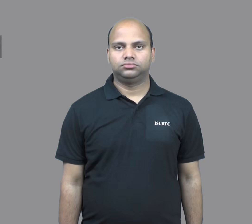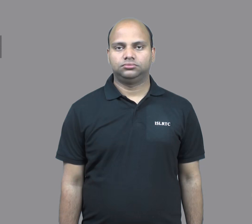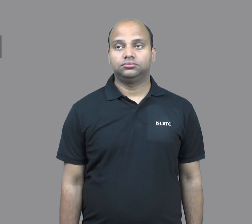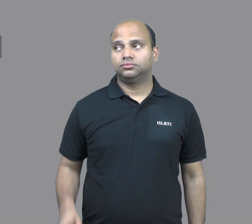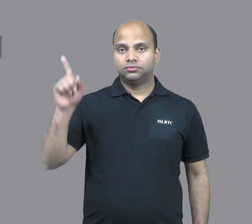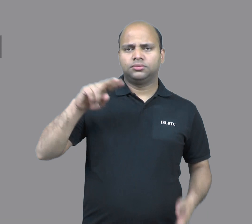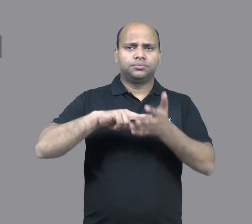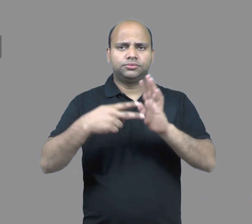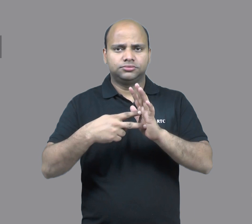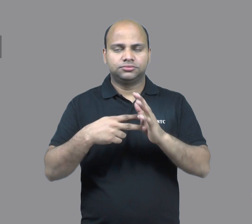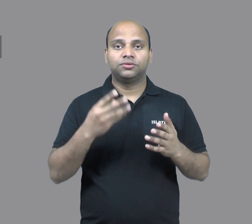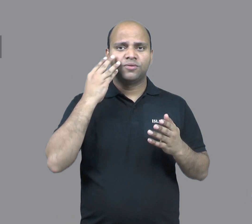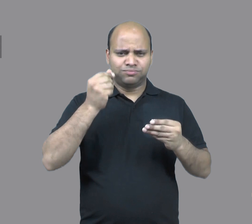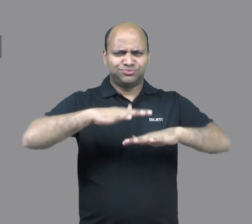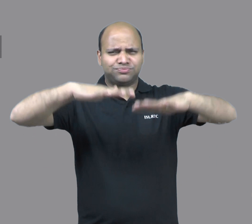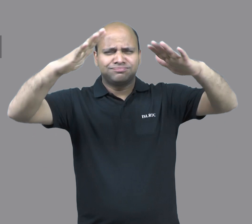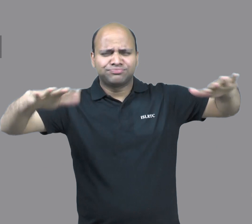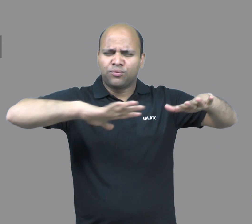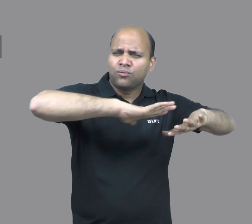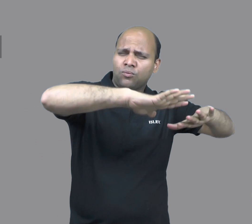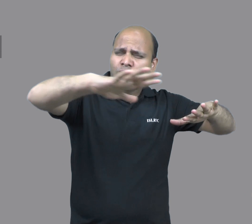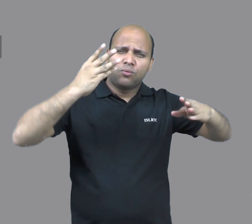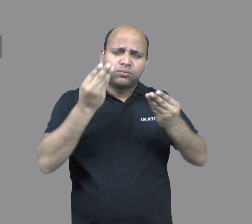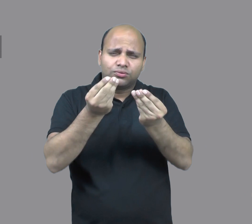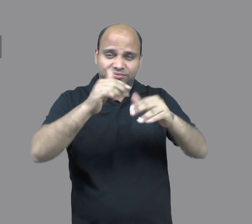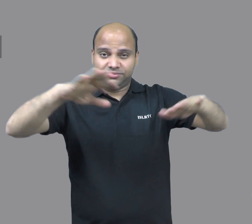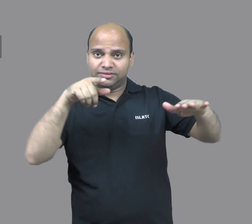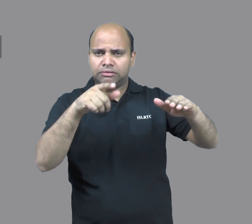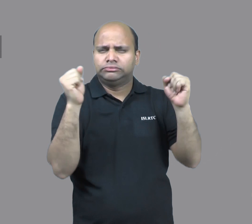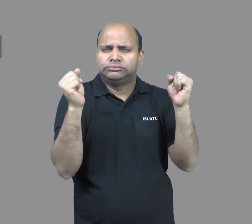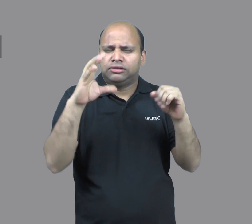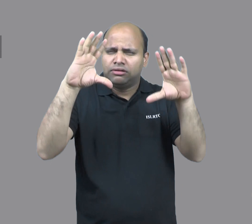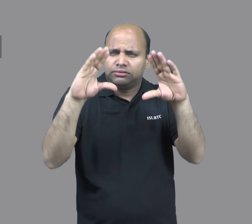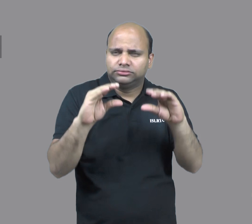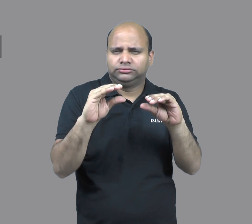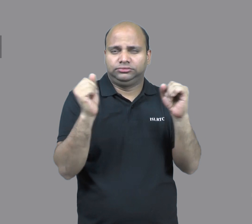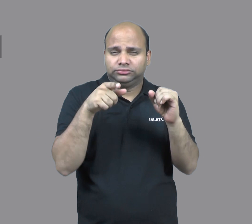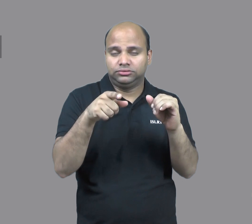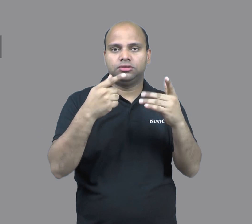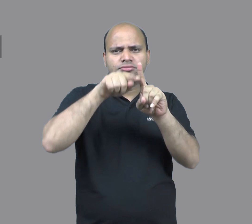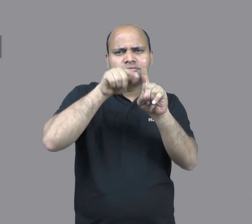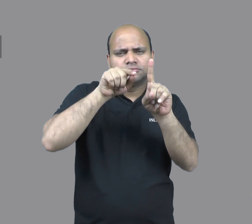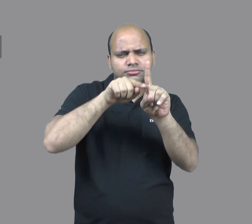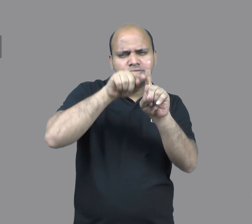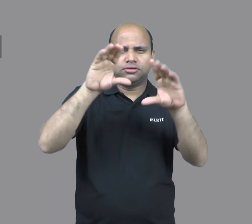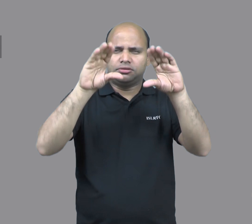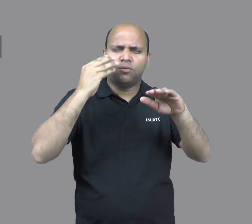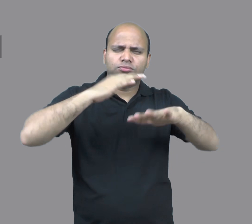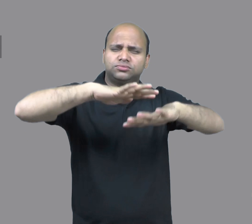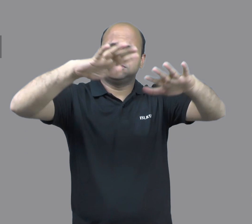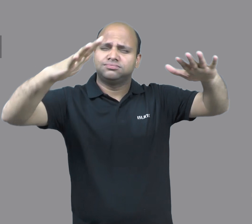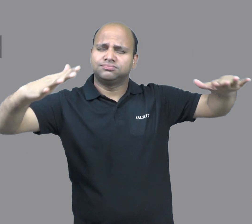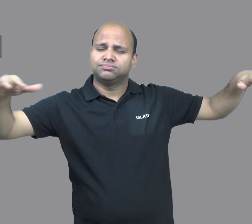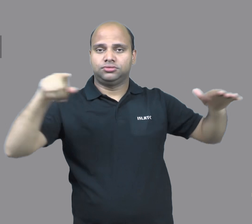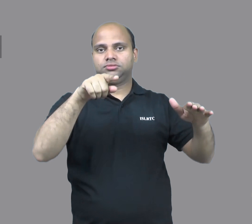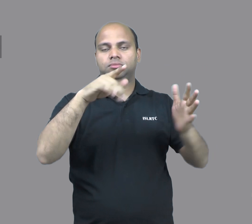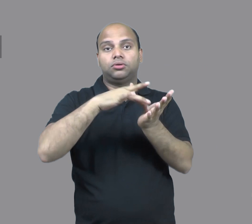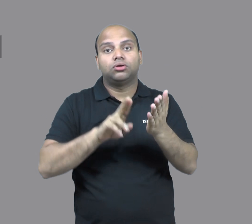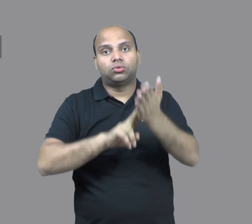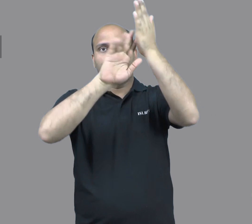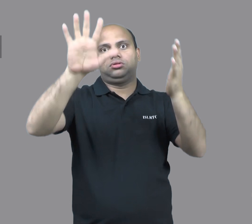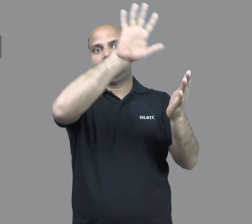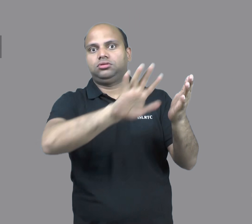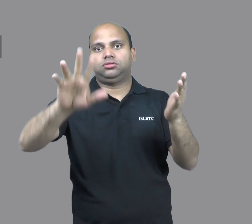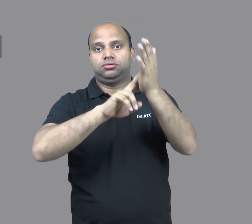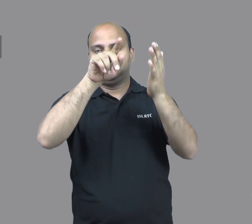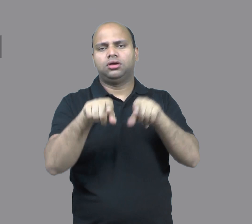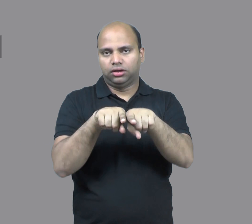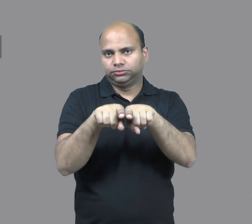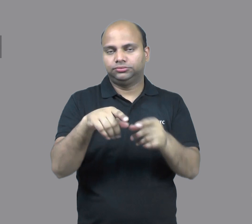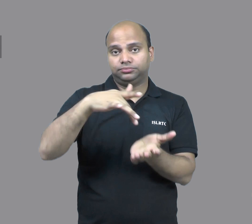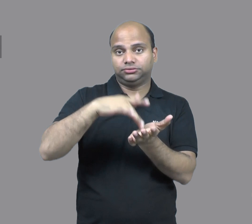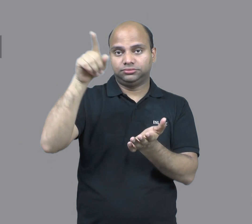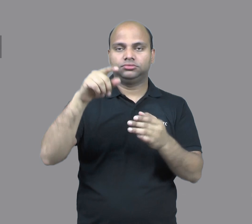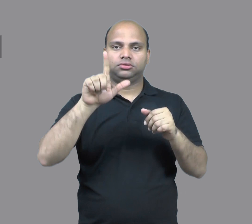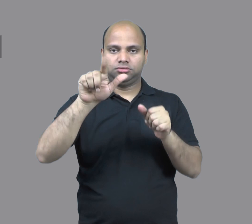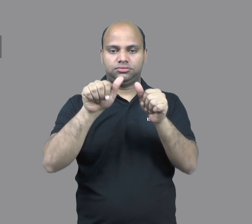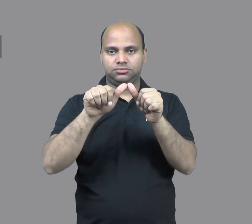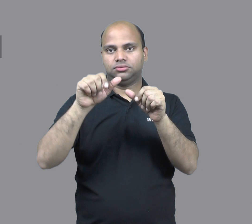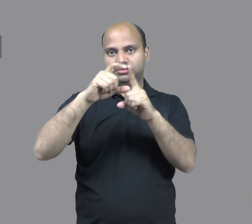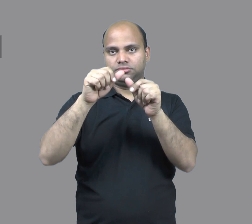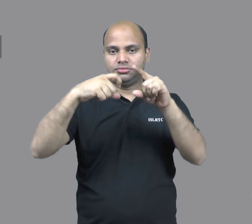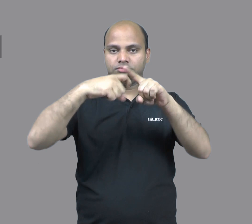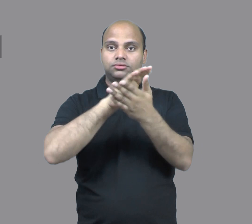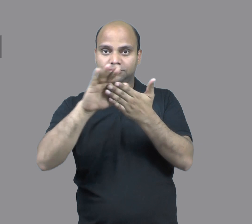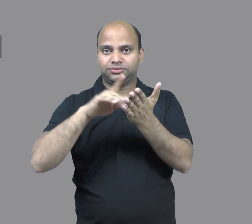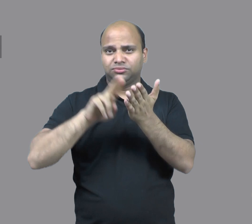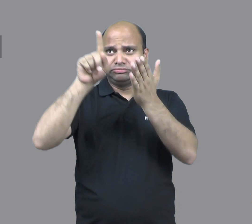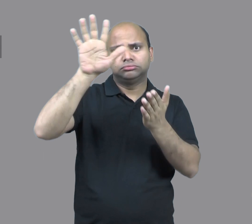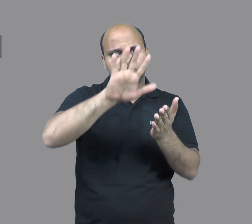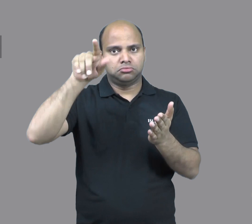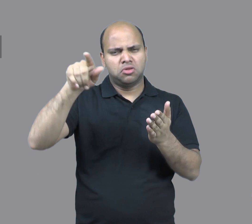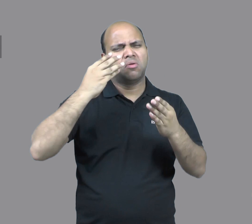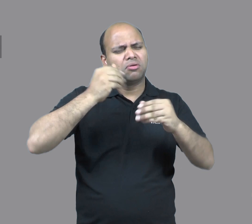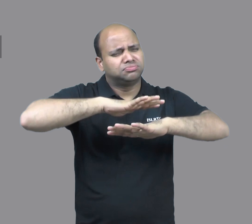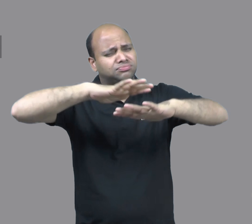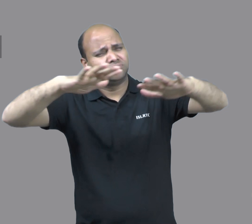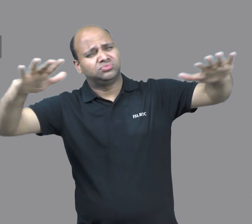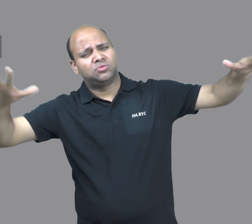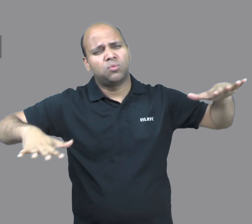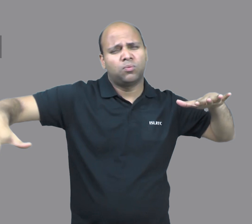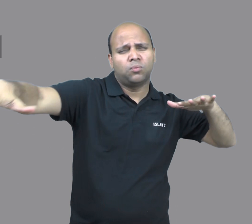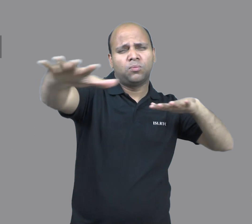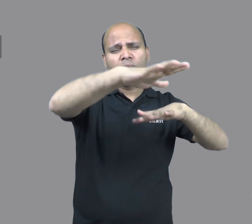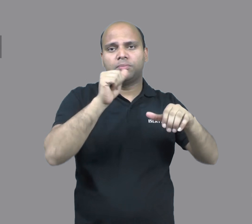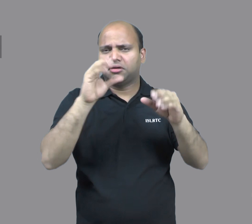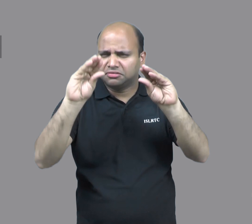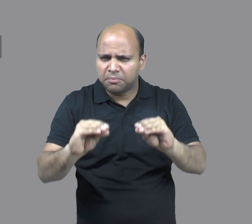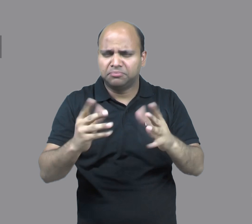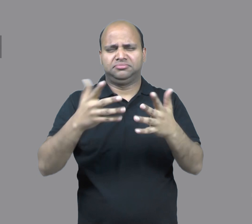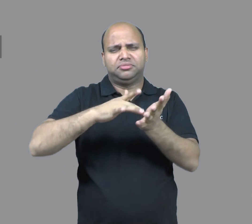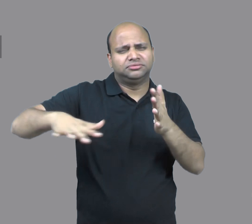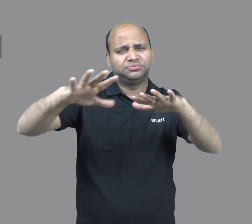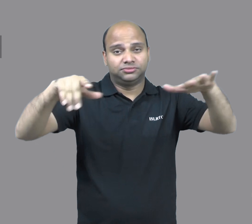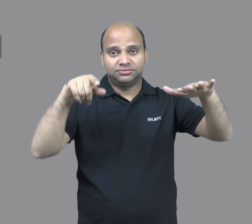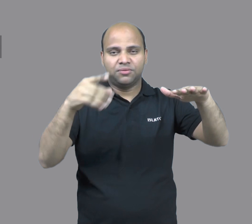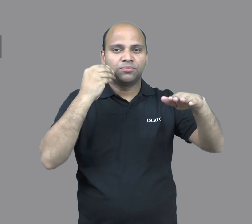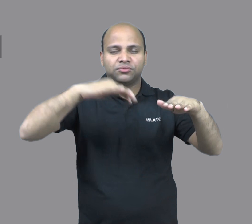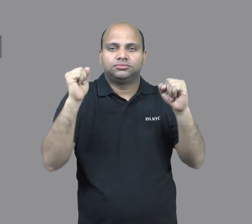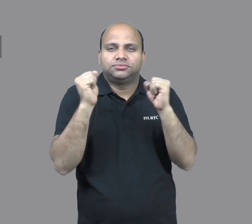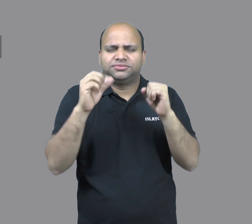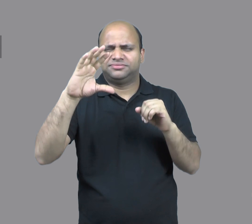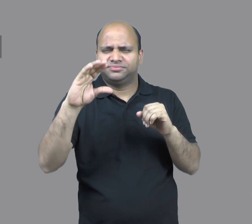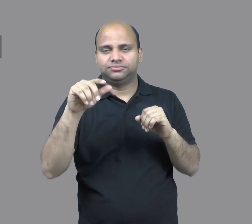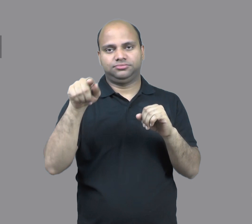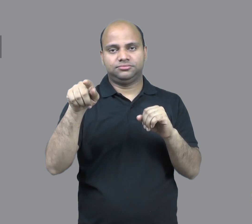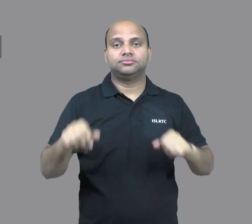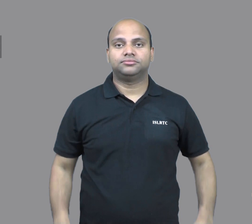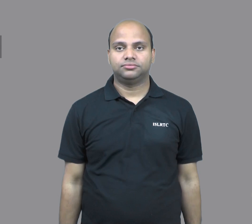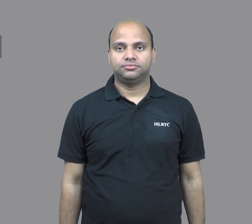Cold desert